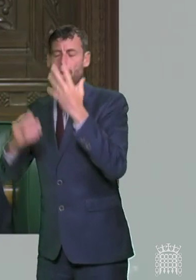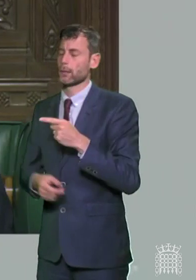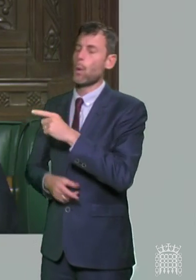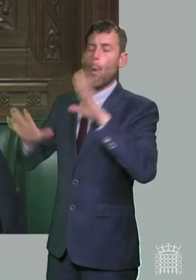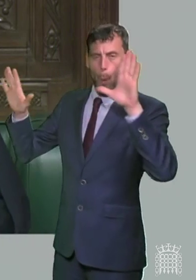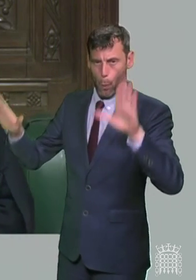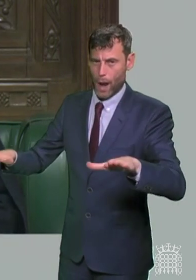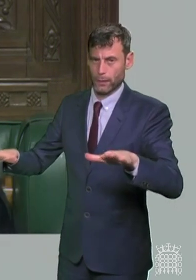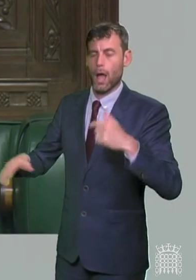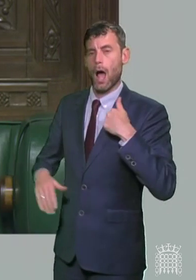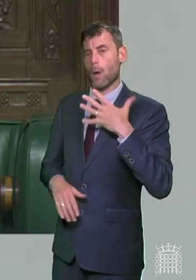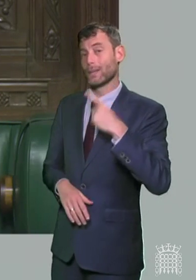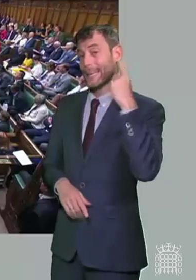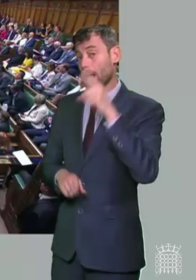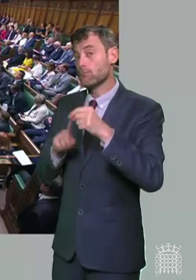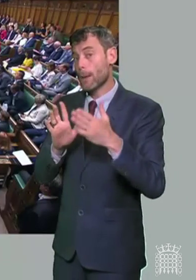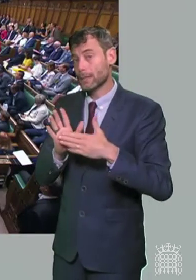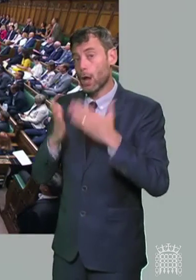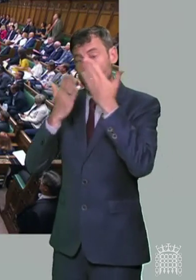I think they ought to show some respect to the Prime Minister.